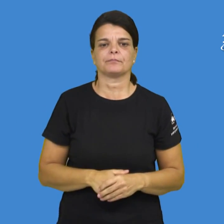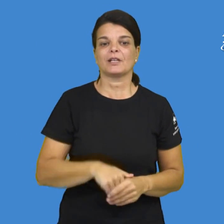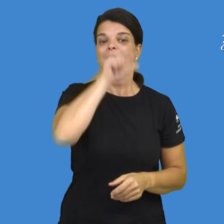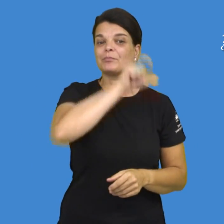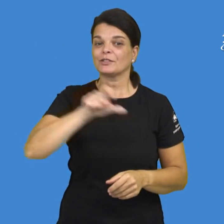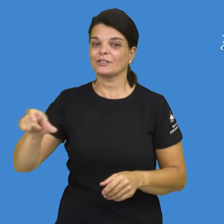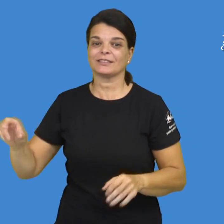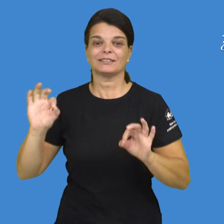persona